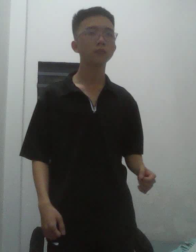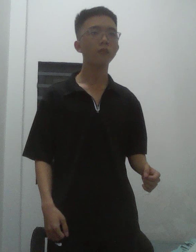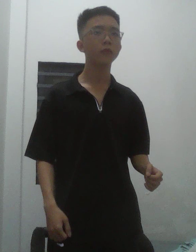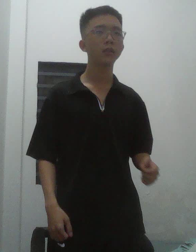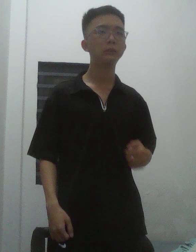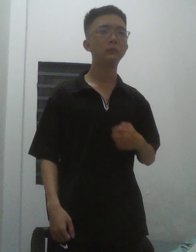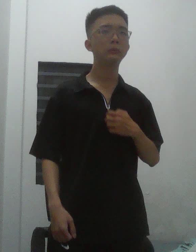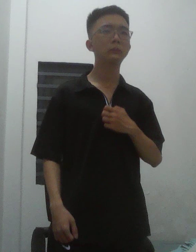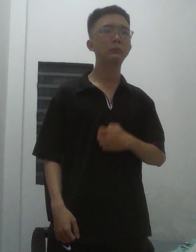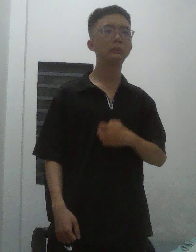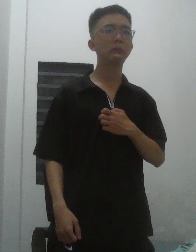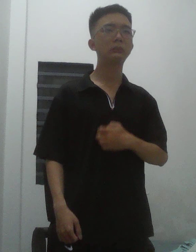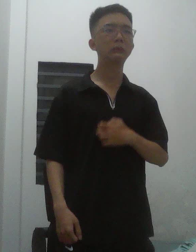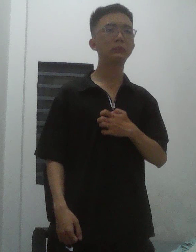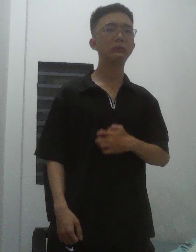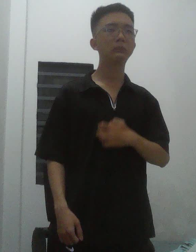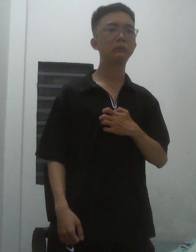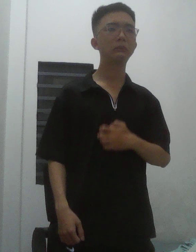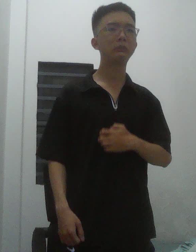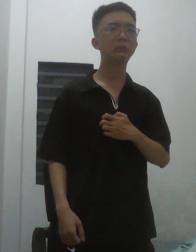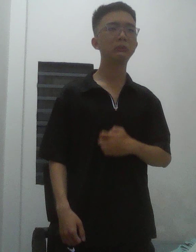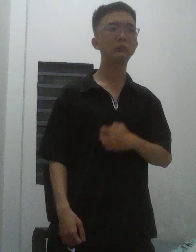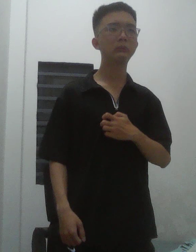ghen